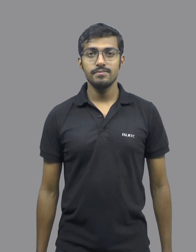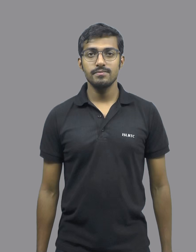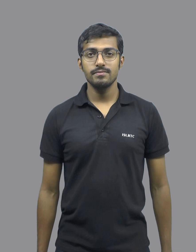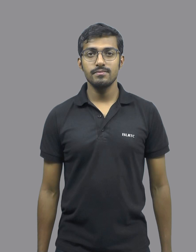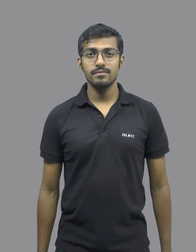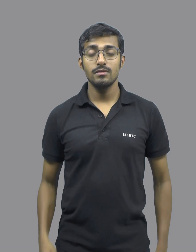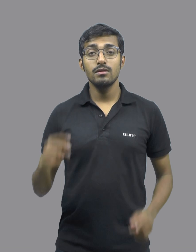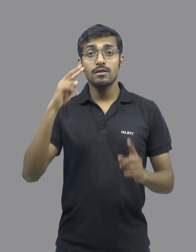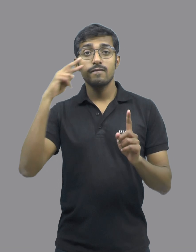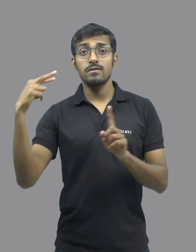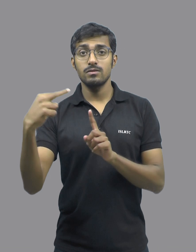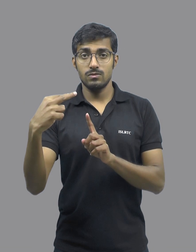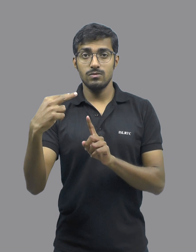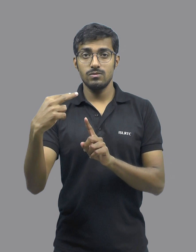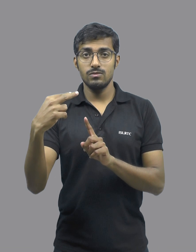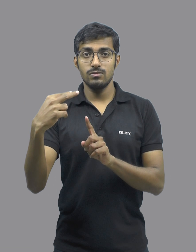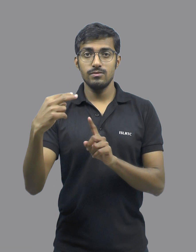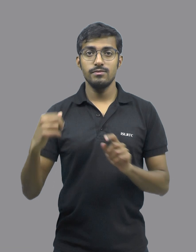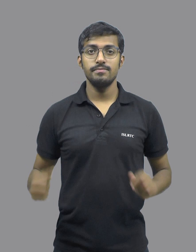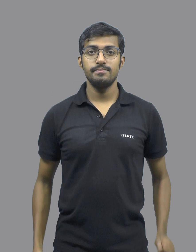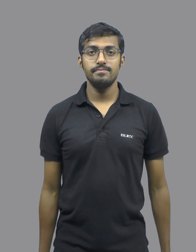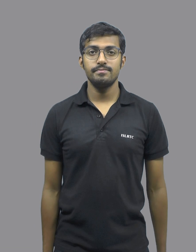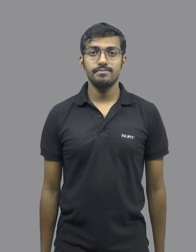View Perspective